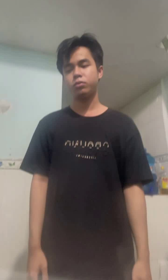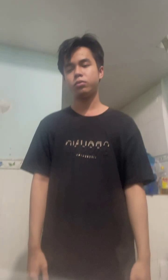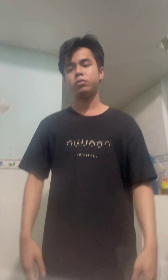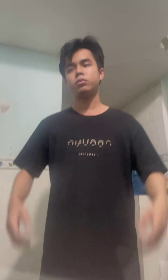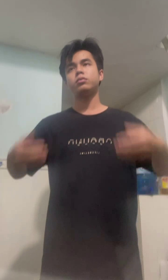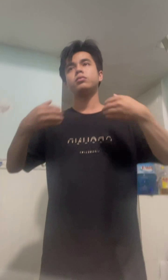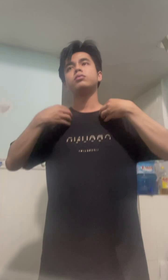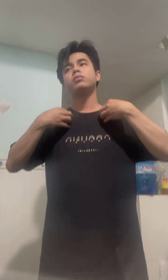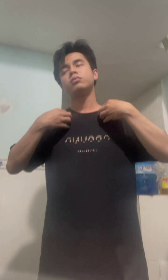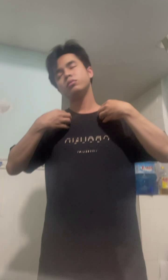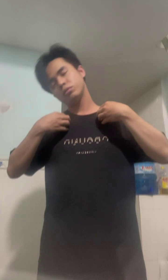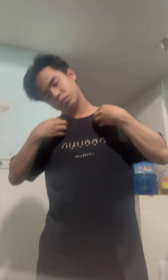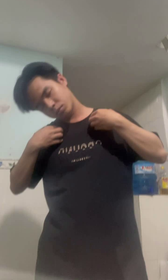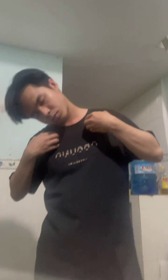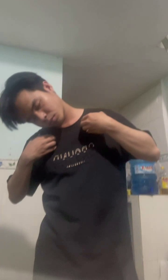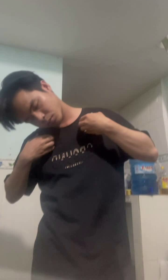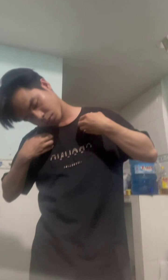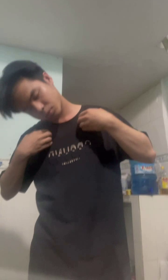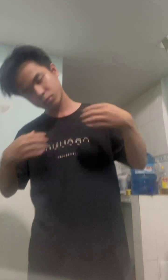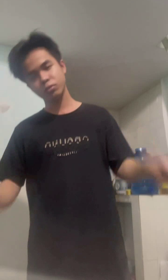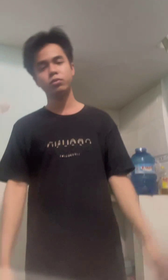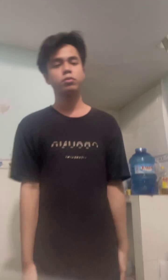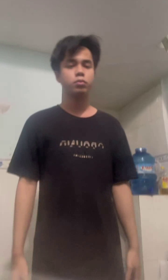met moi